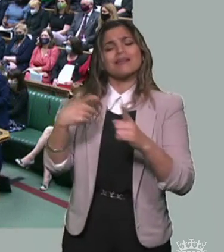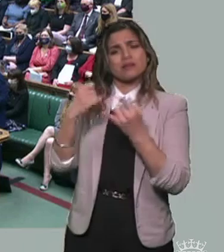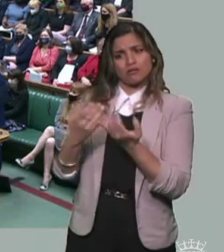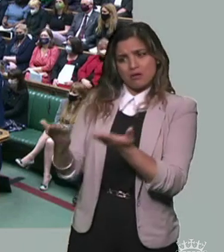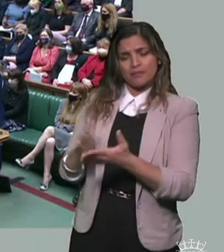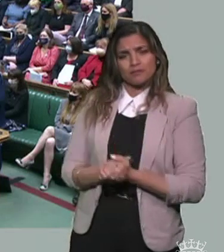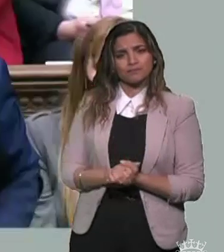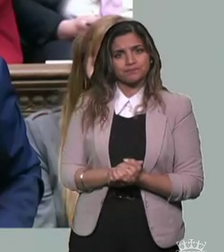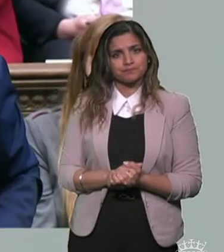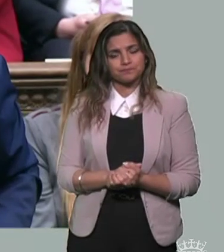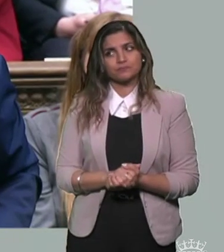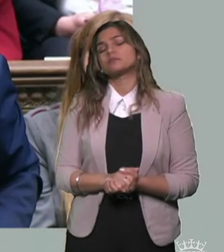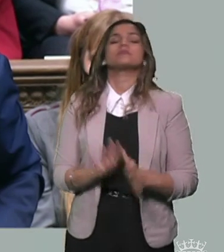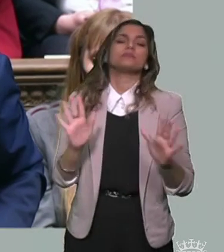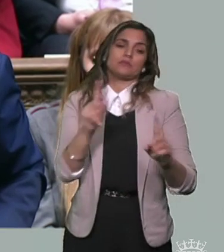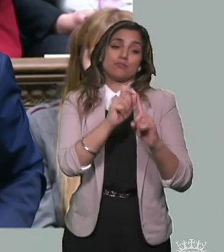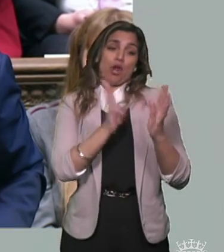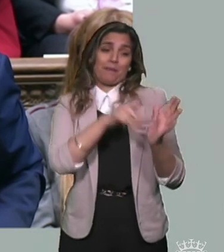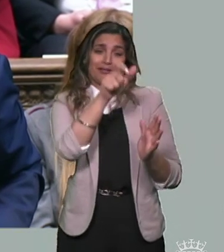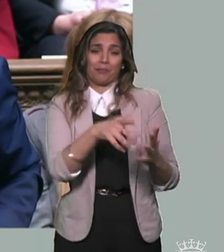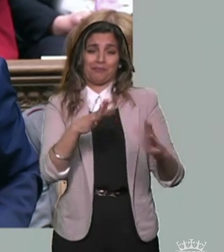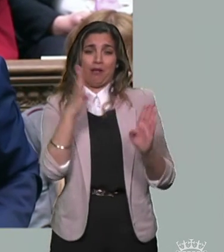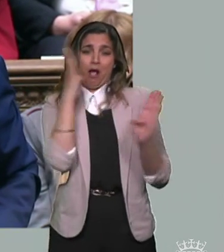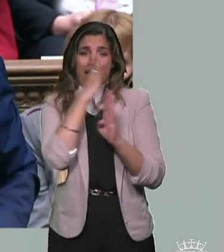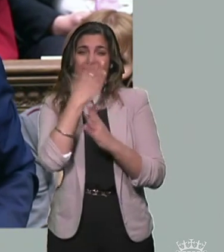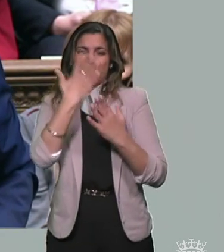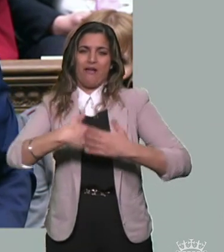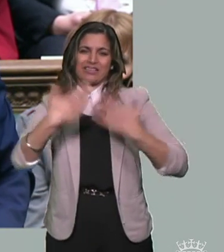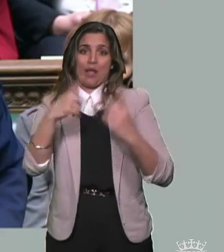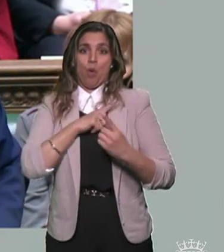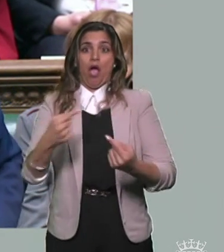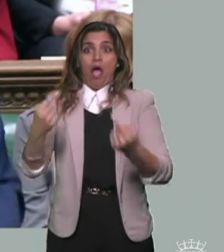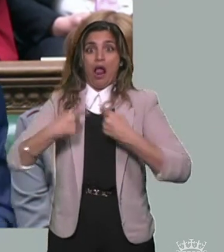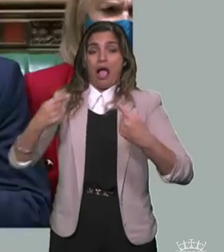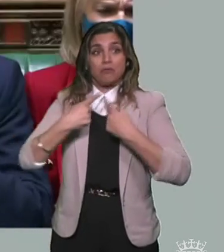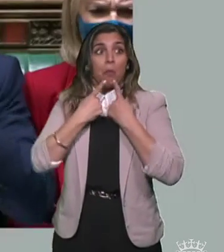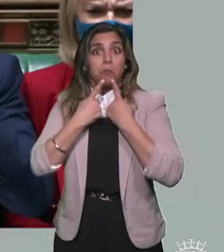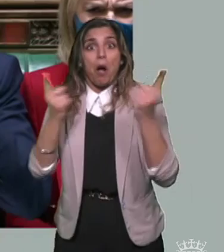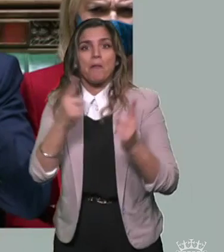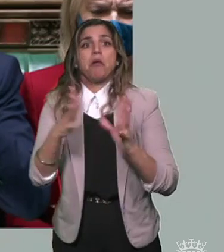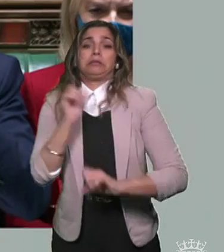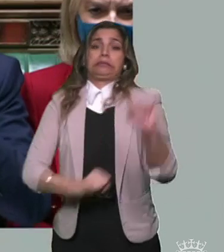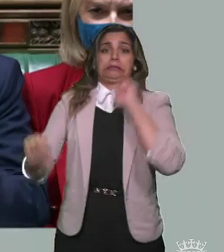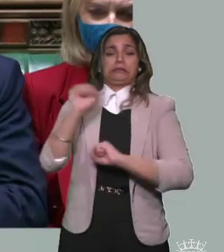This was the Prime Minister who went into hiding for five days because of these allegations.